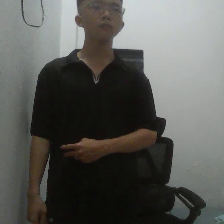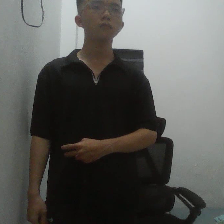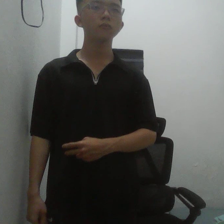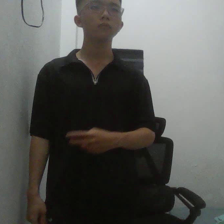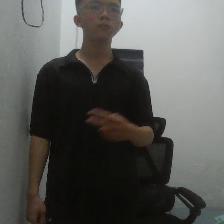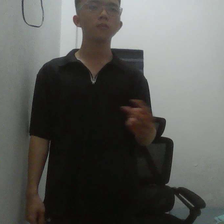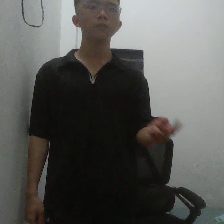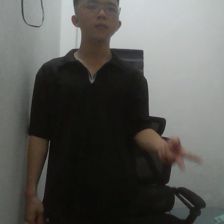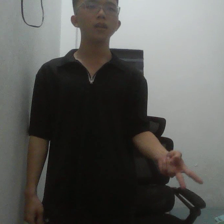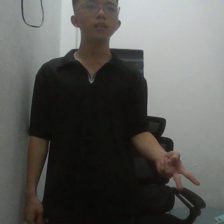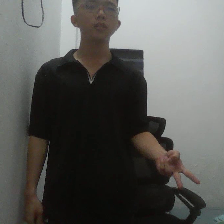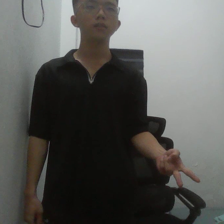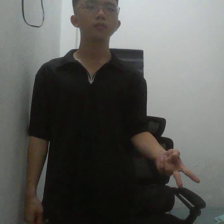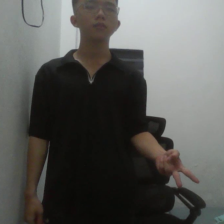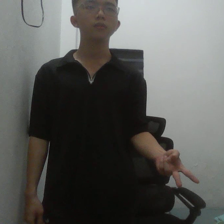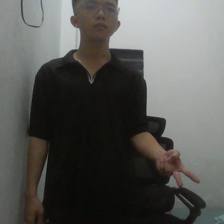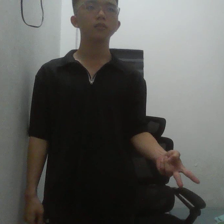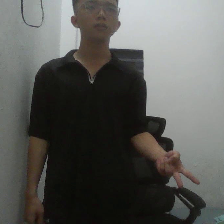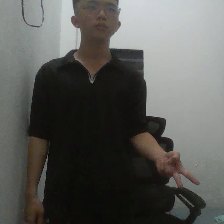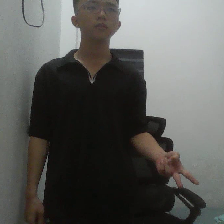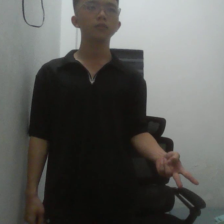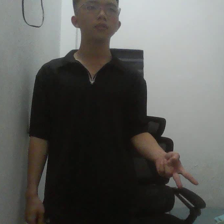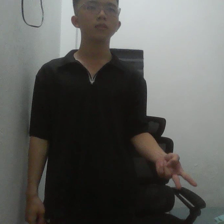it